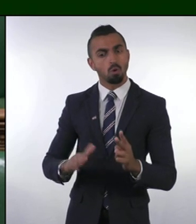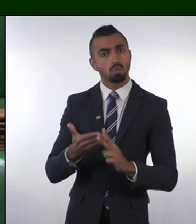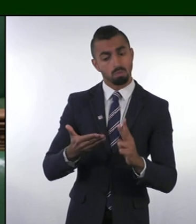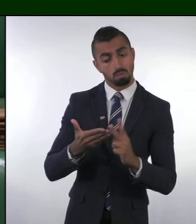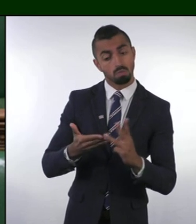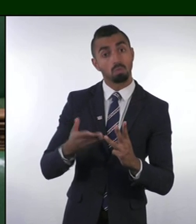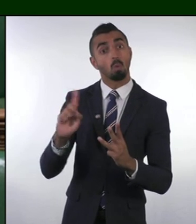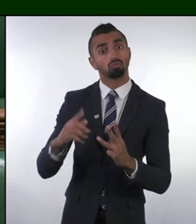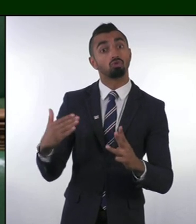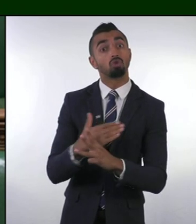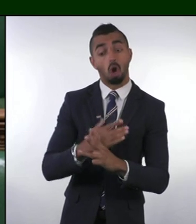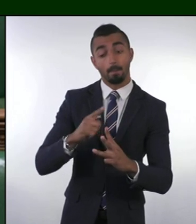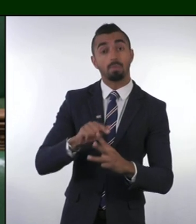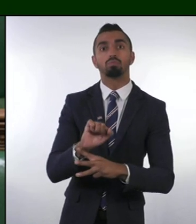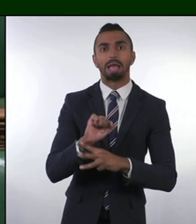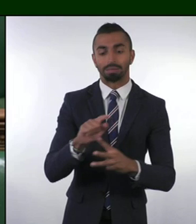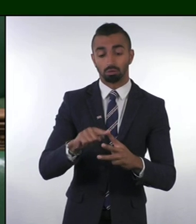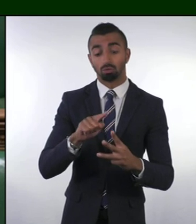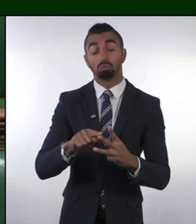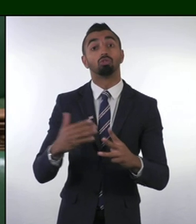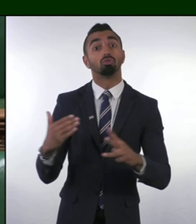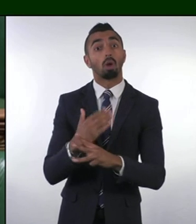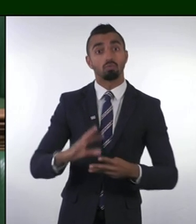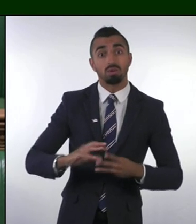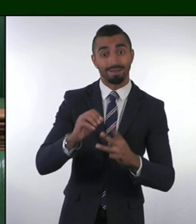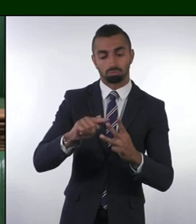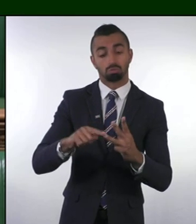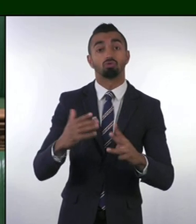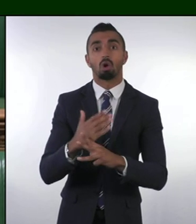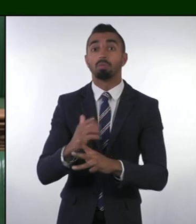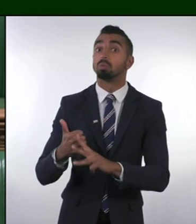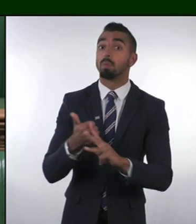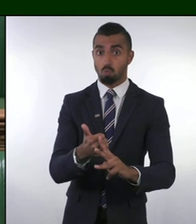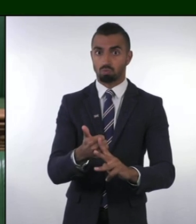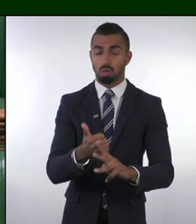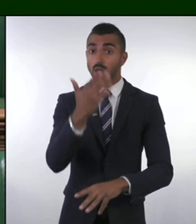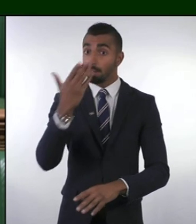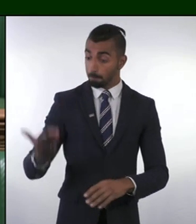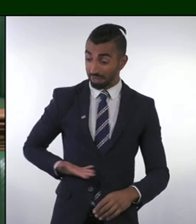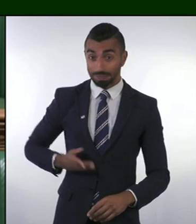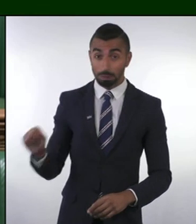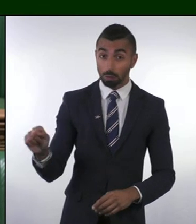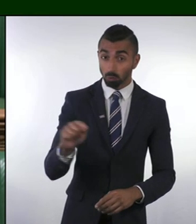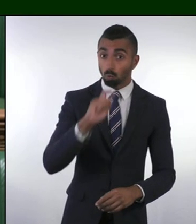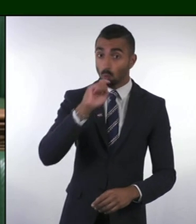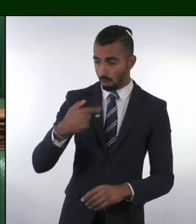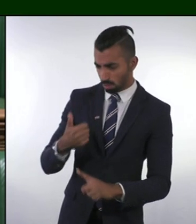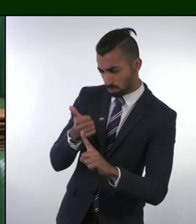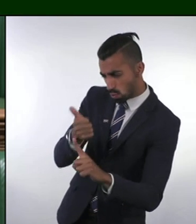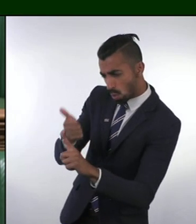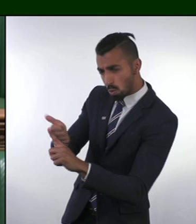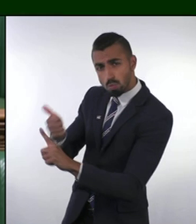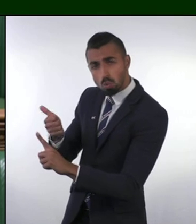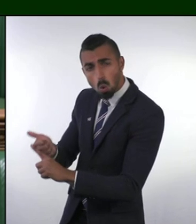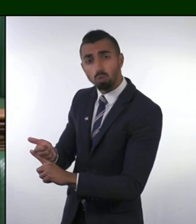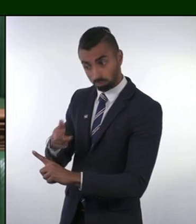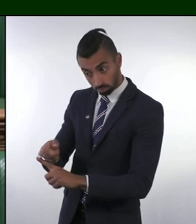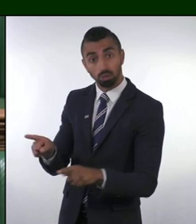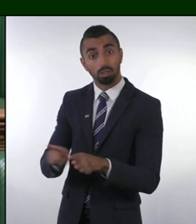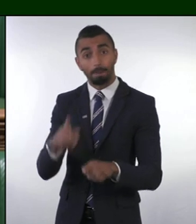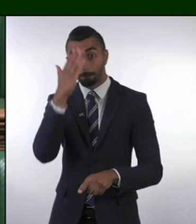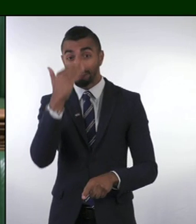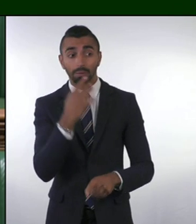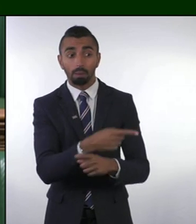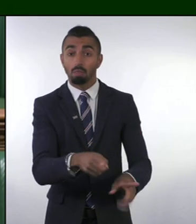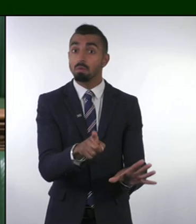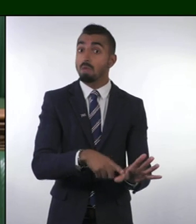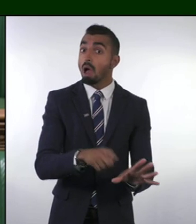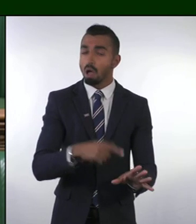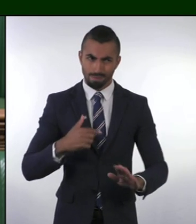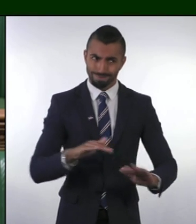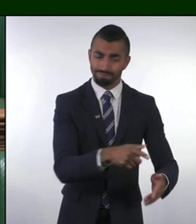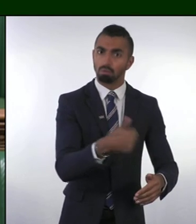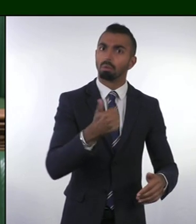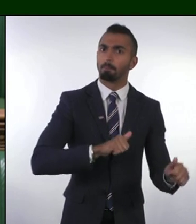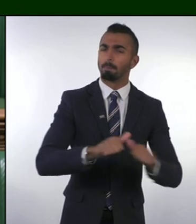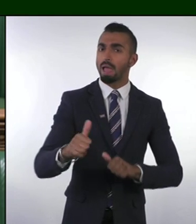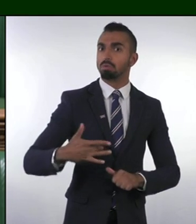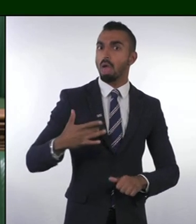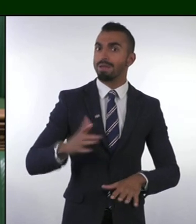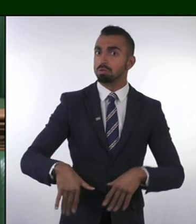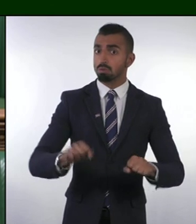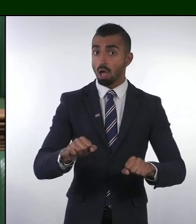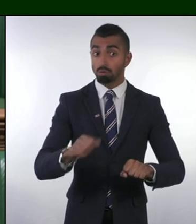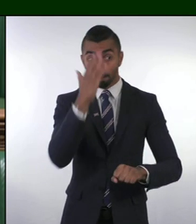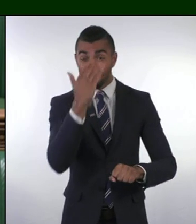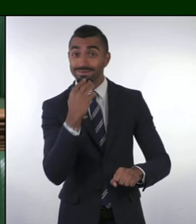It will give businesses the confidence to retain and hire, to create jobs in every part of our country, to give young people a better start and to give people everywhere the opportunity of a fresh start.